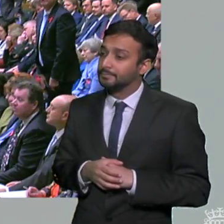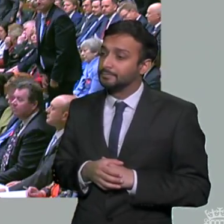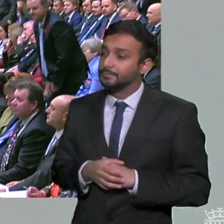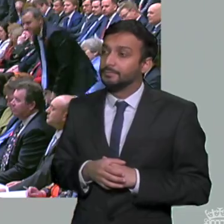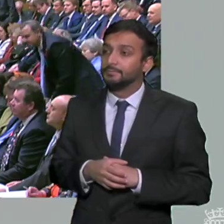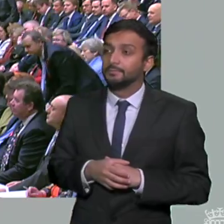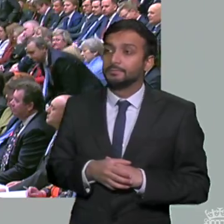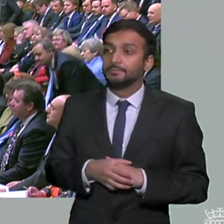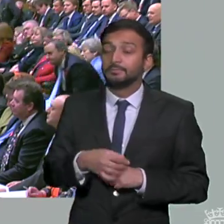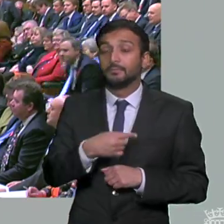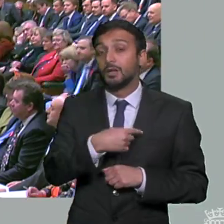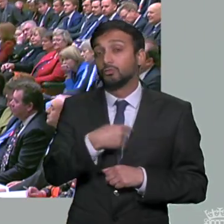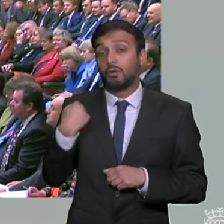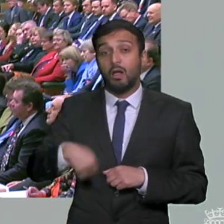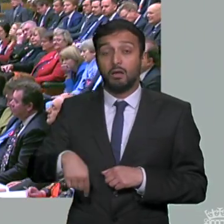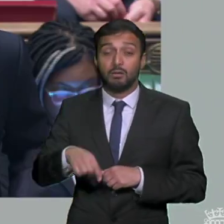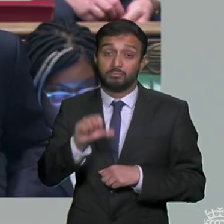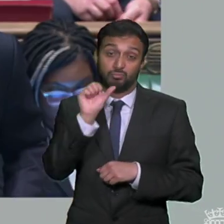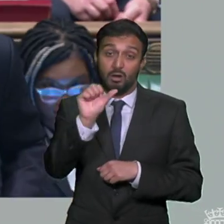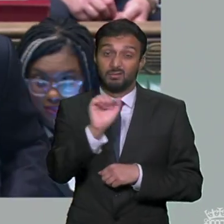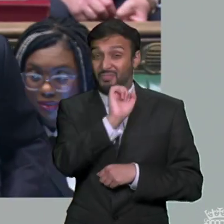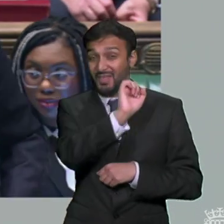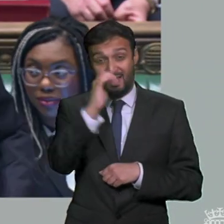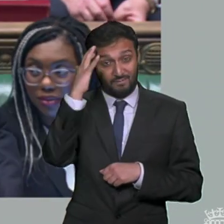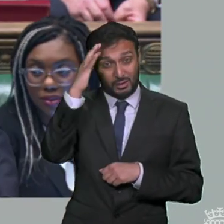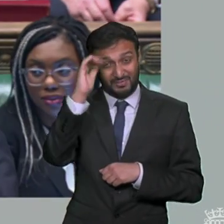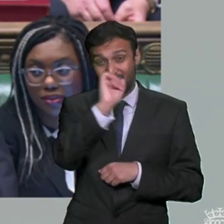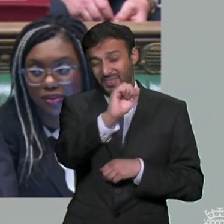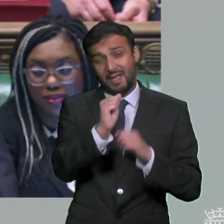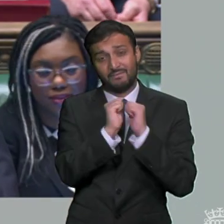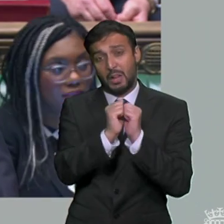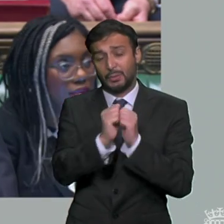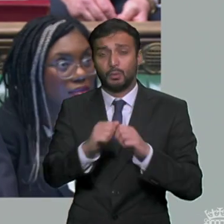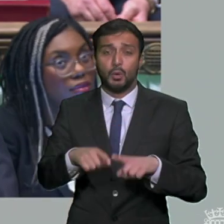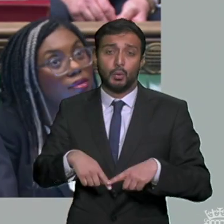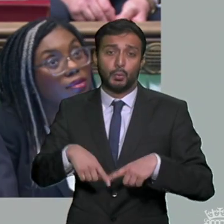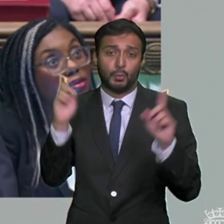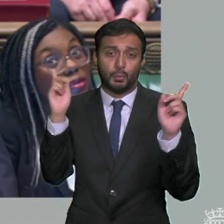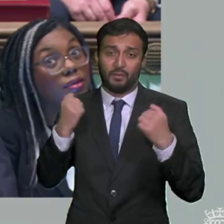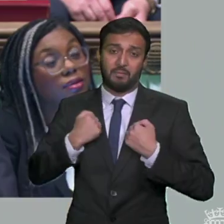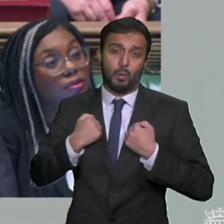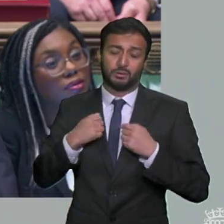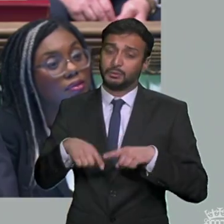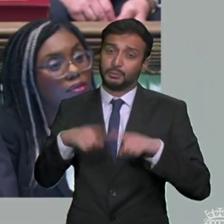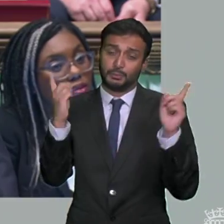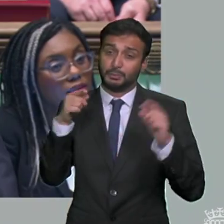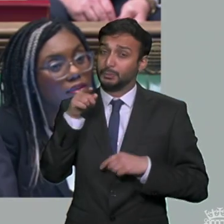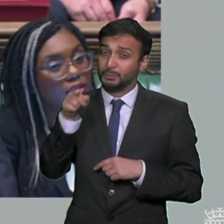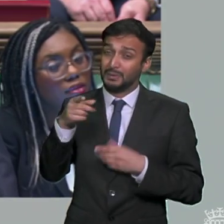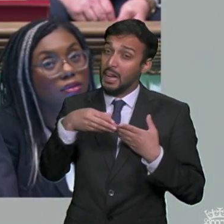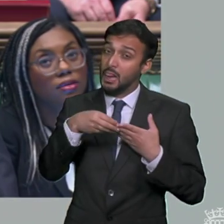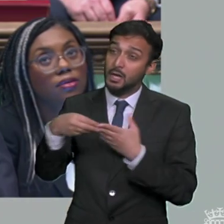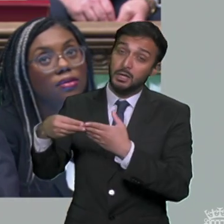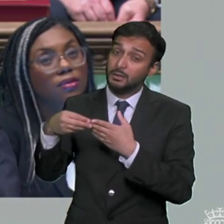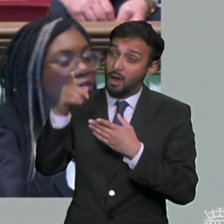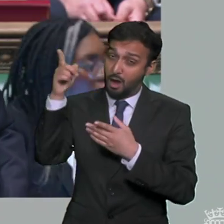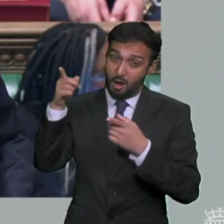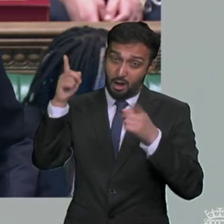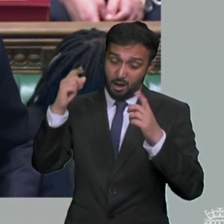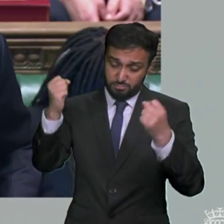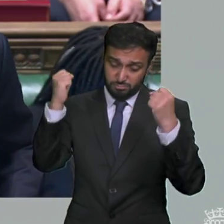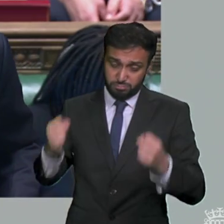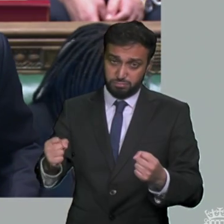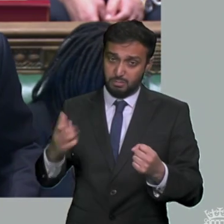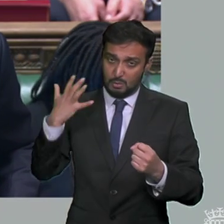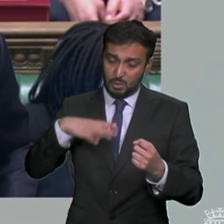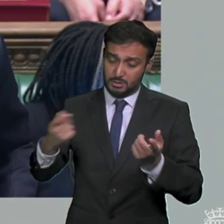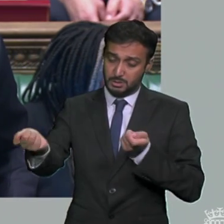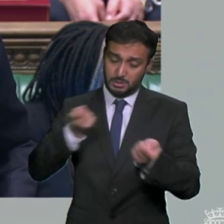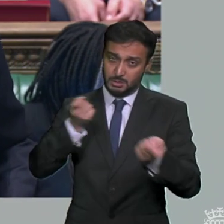China is indeed a country with fundamentally different values from ours and an authoritarian leadership intent on reshaping the international order, but actions speak louder than words.